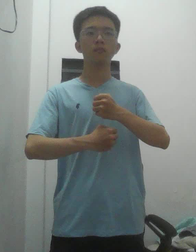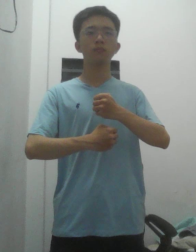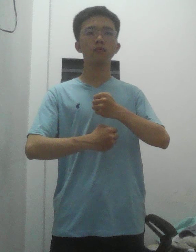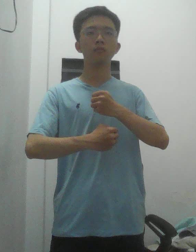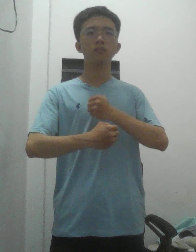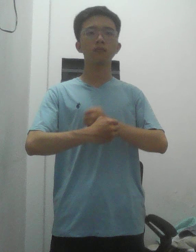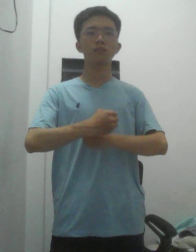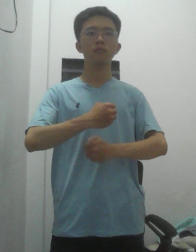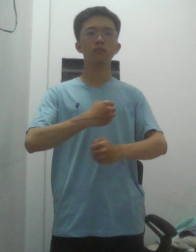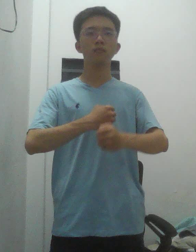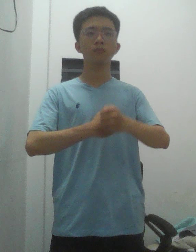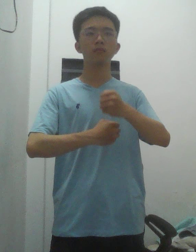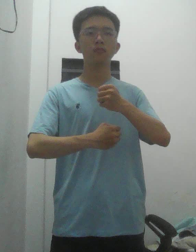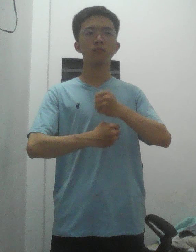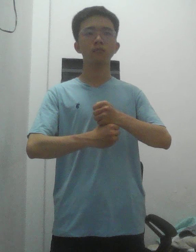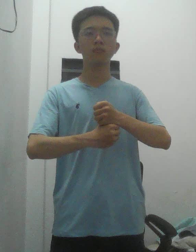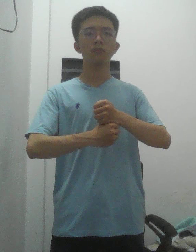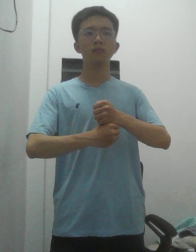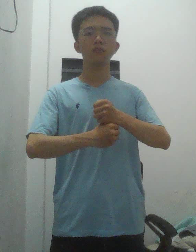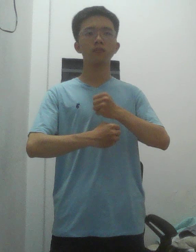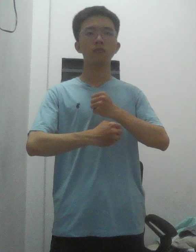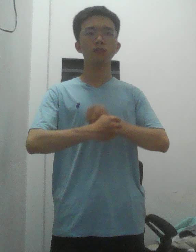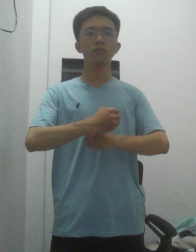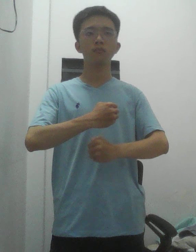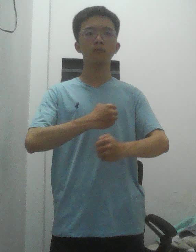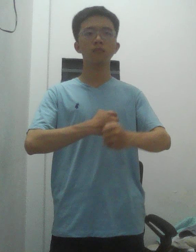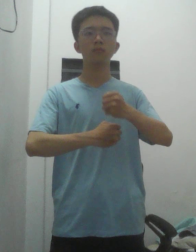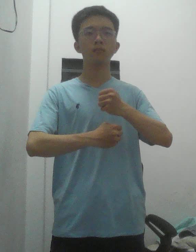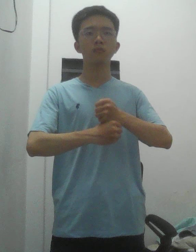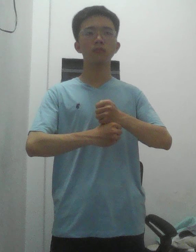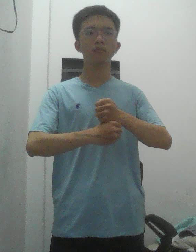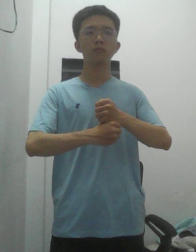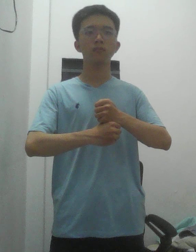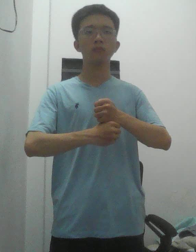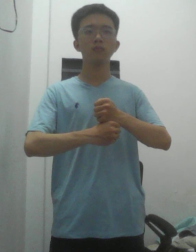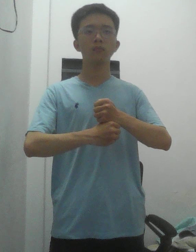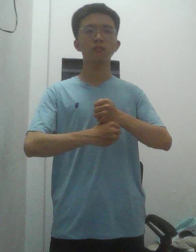quanh nam